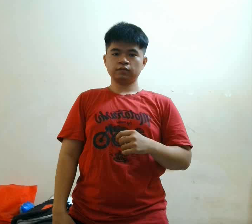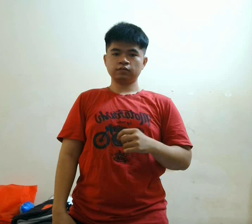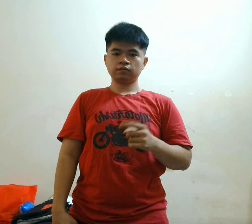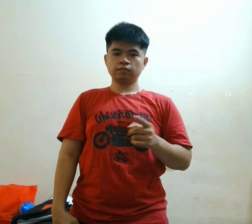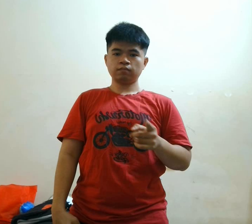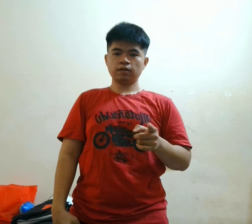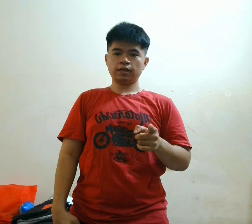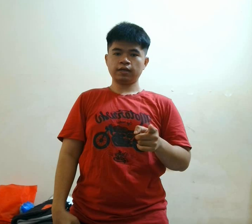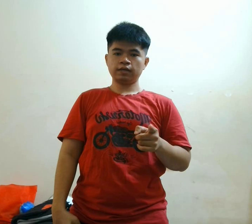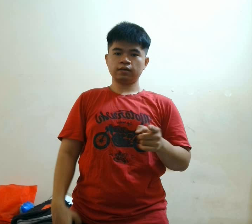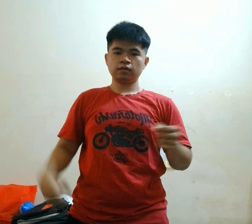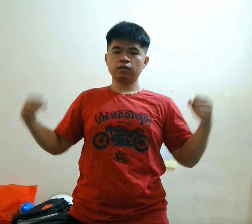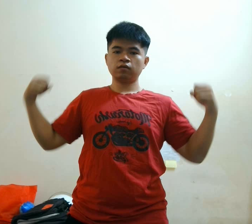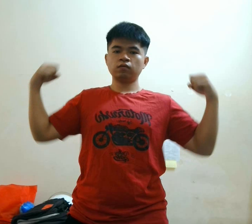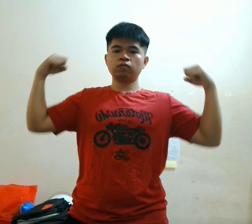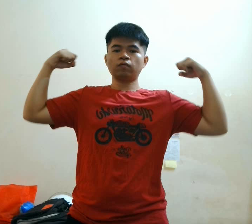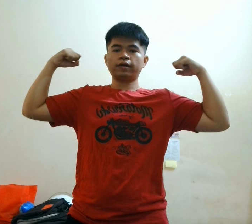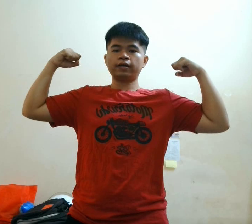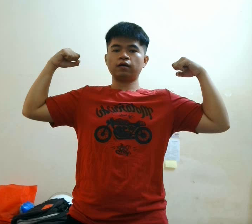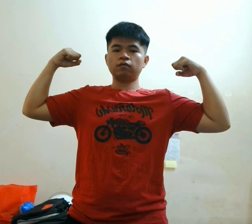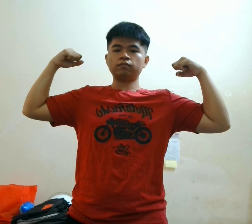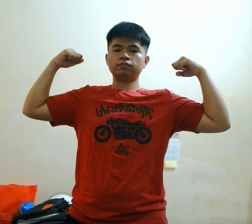ban khoe khong